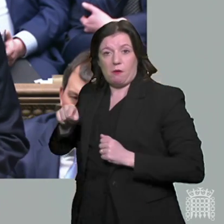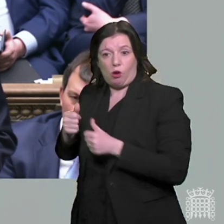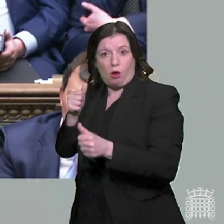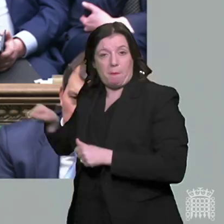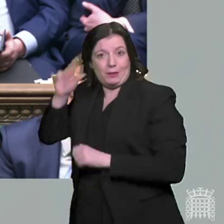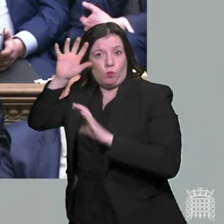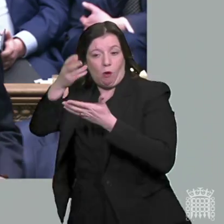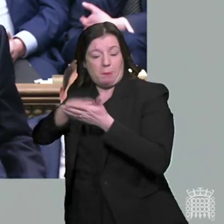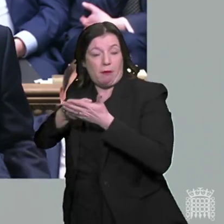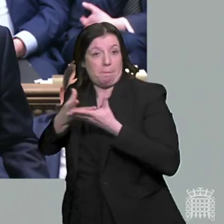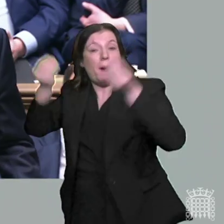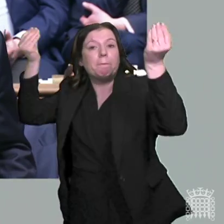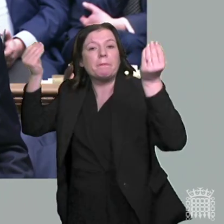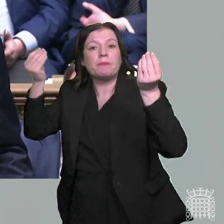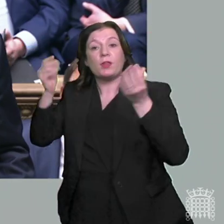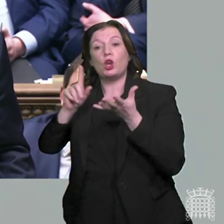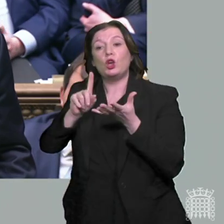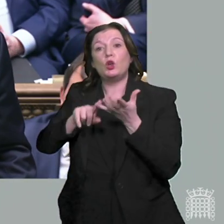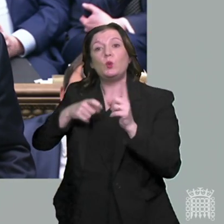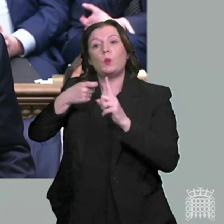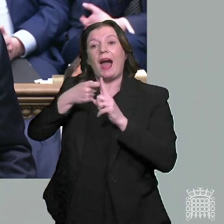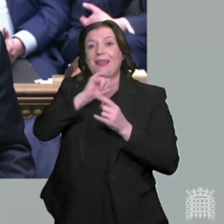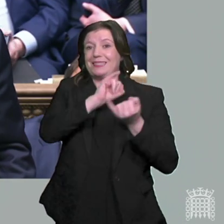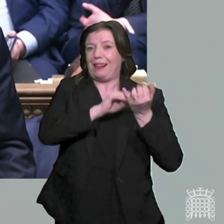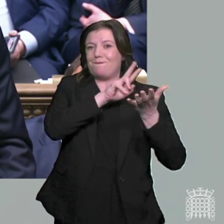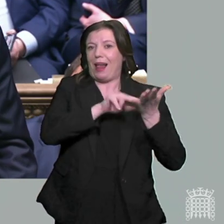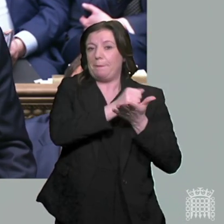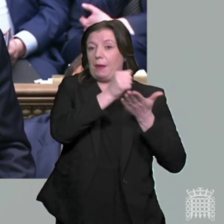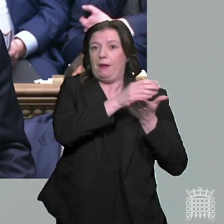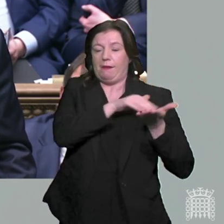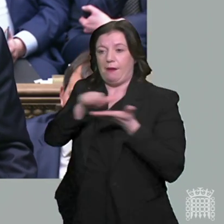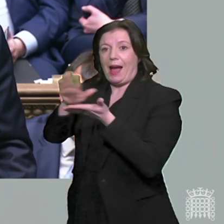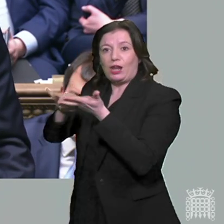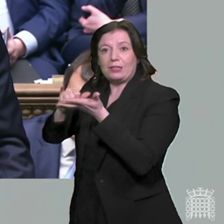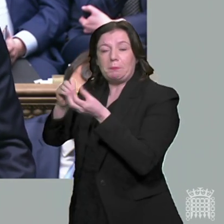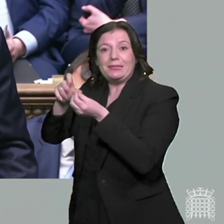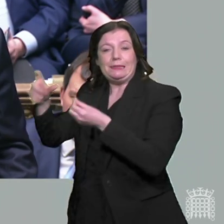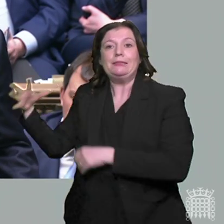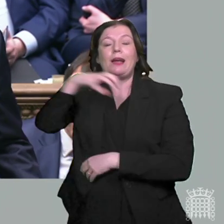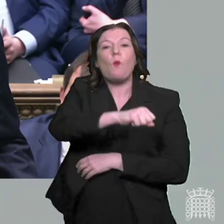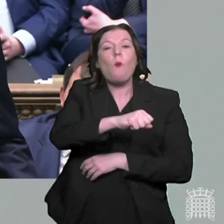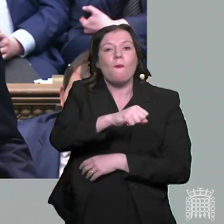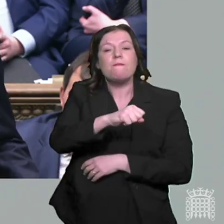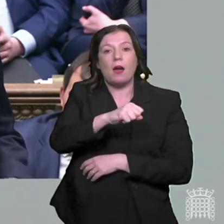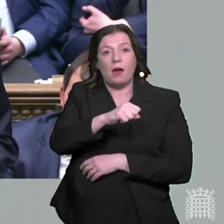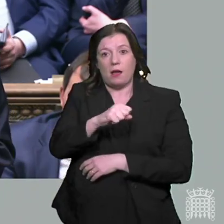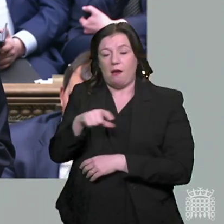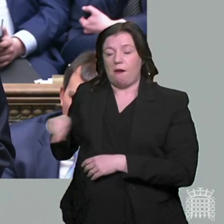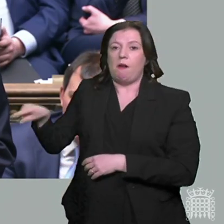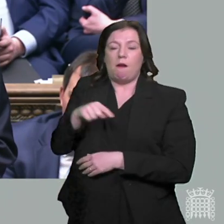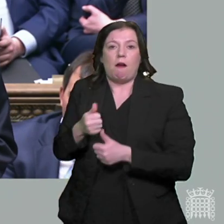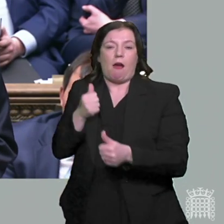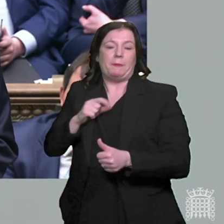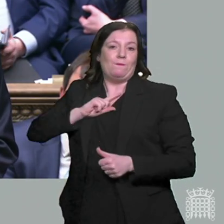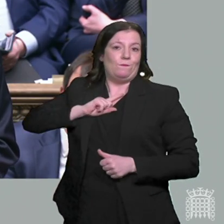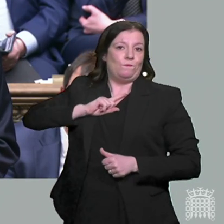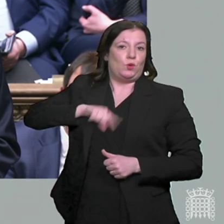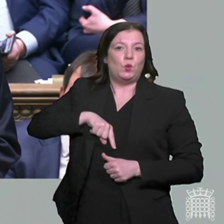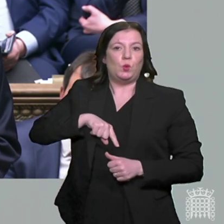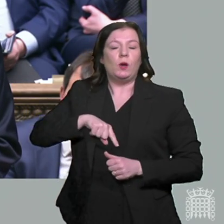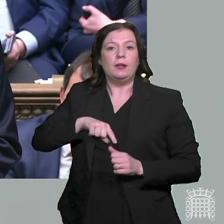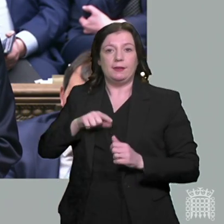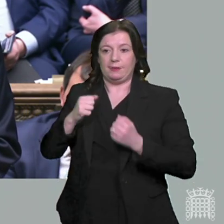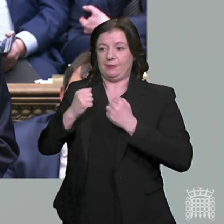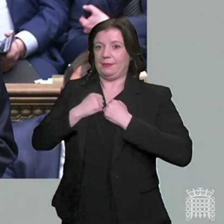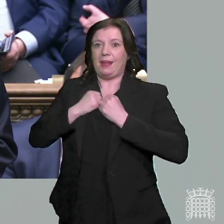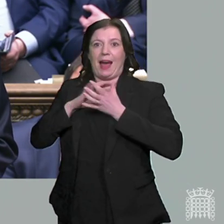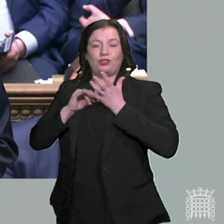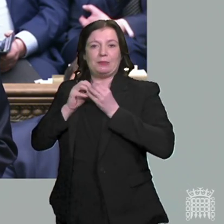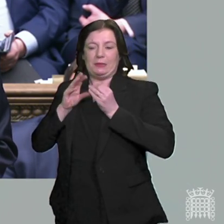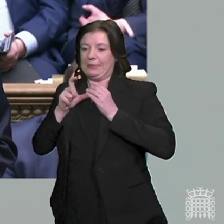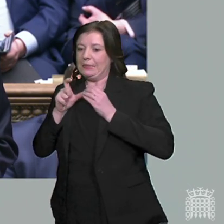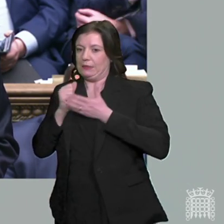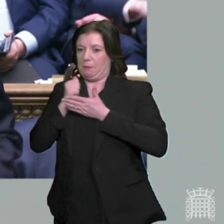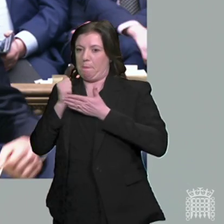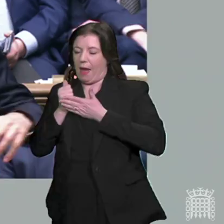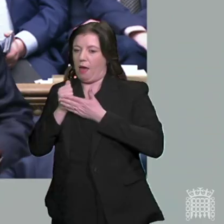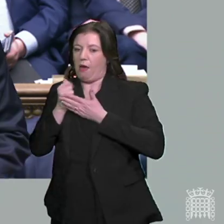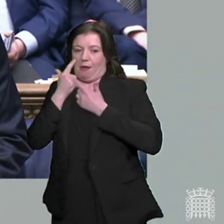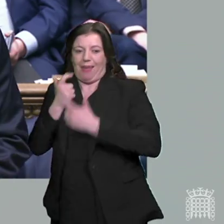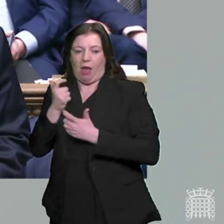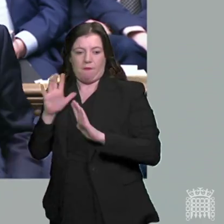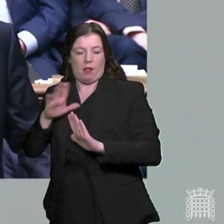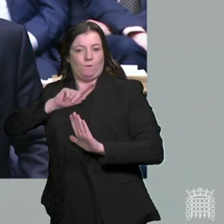We successfully secured the sale of the UK arm of Silicon Valley Bank to HSBC, so the future of those companies is now safe in the hands of Europe’s biggest and one of its most creditworthy banks.